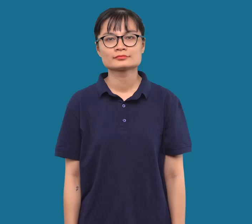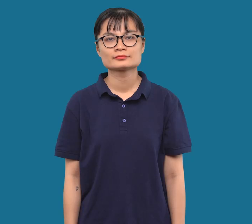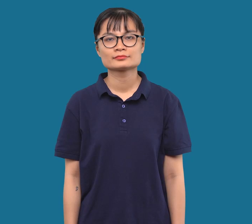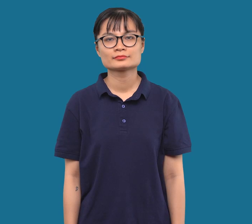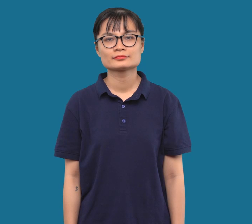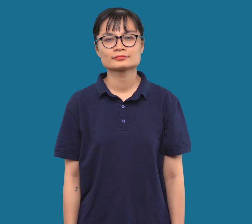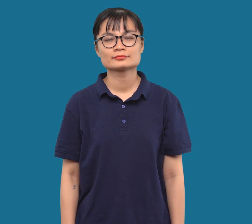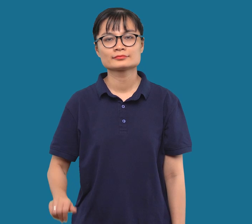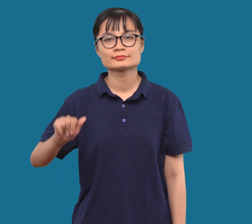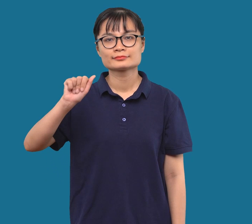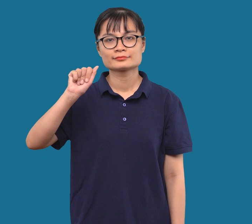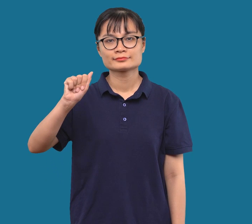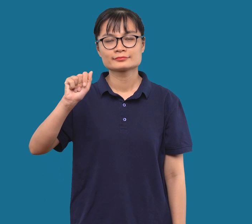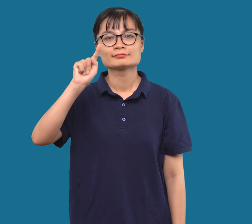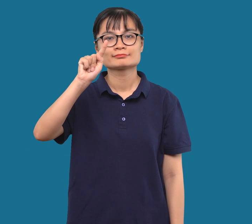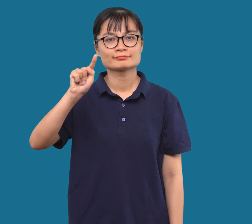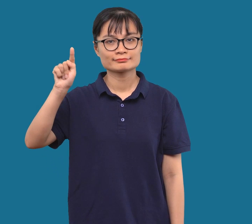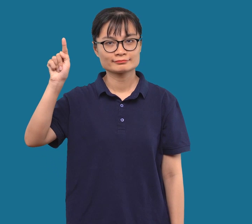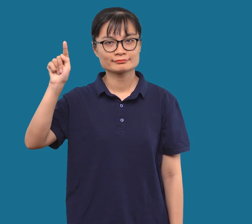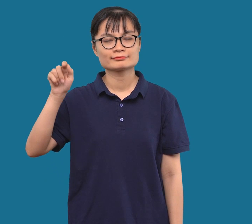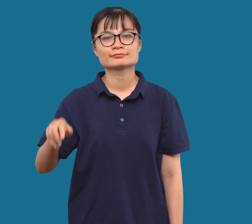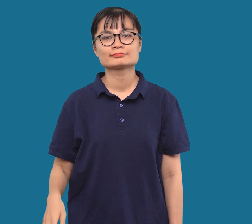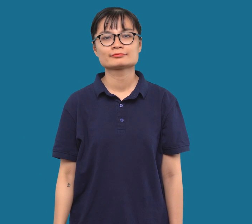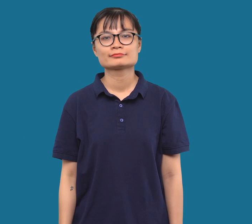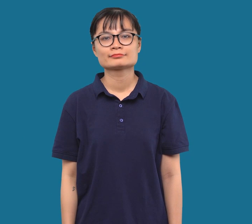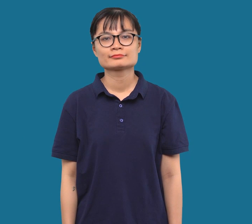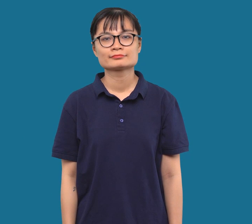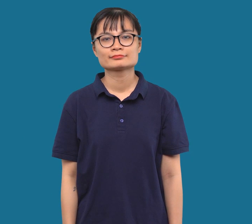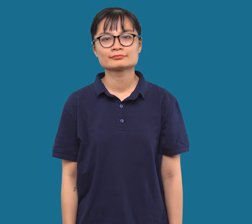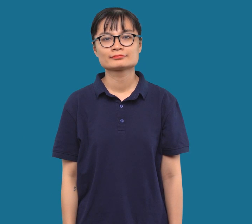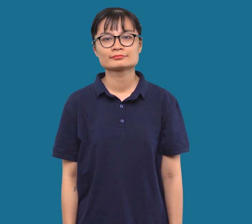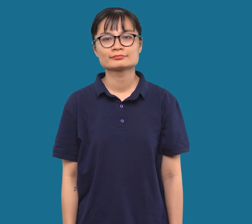ă